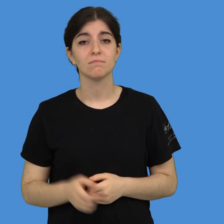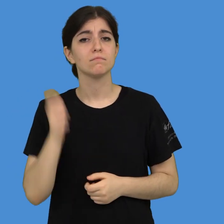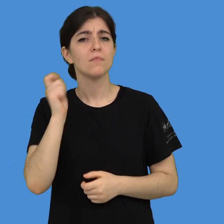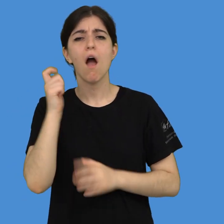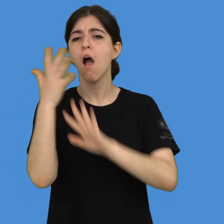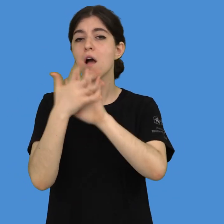frecuente